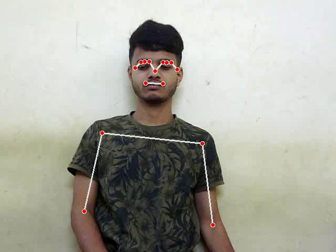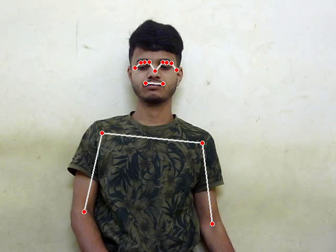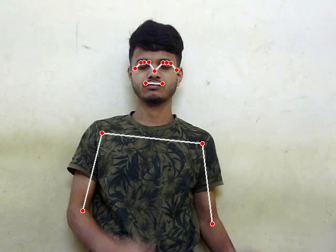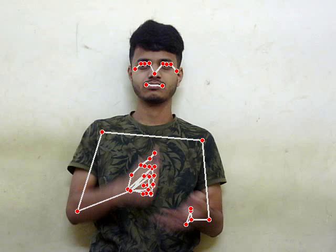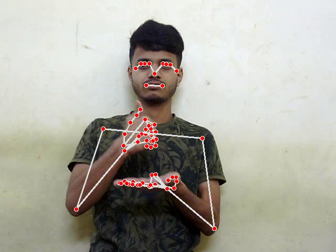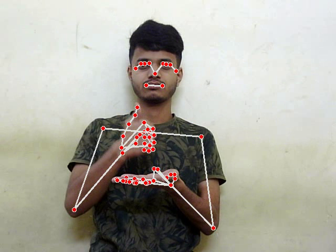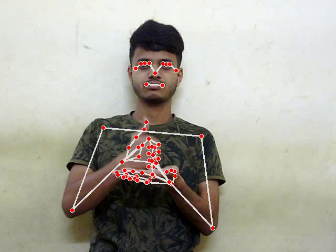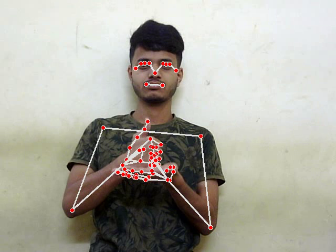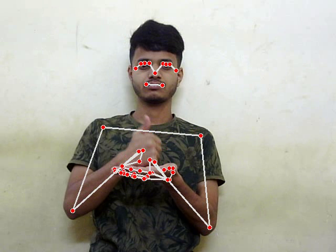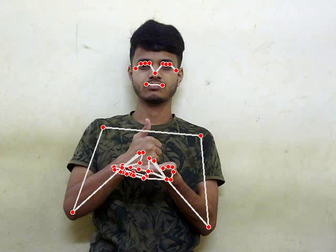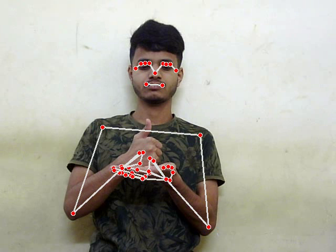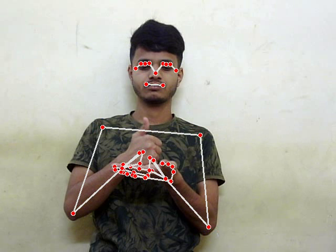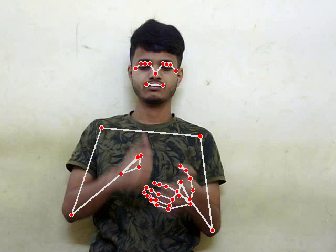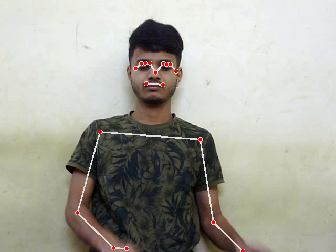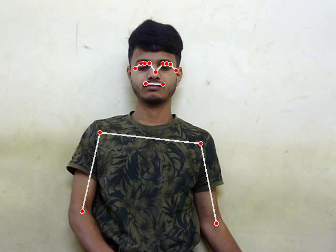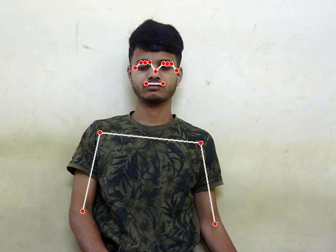help